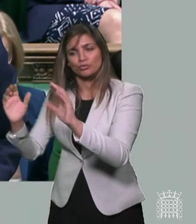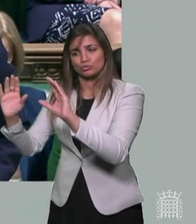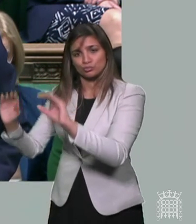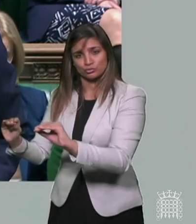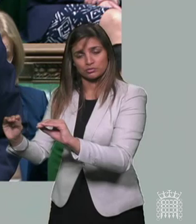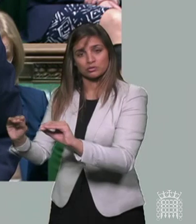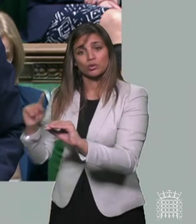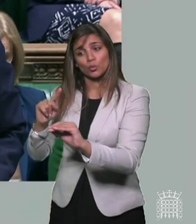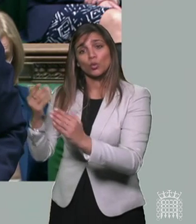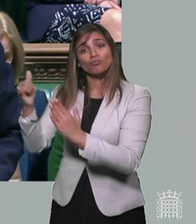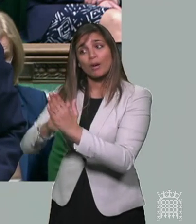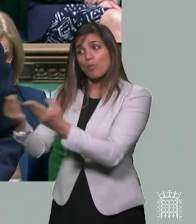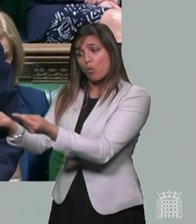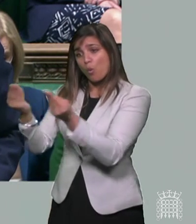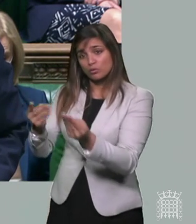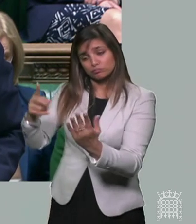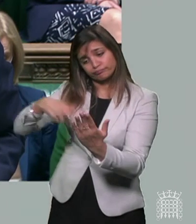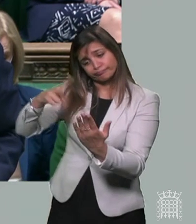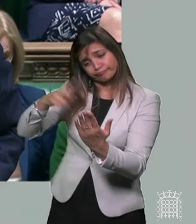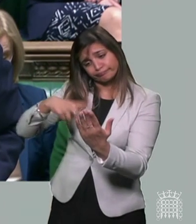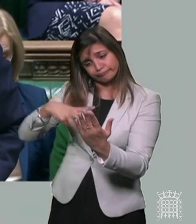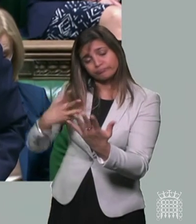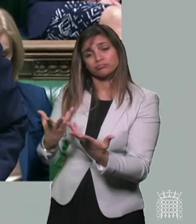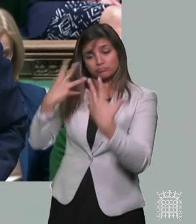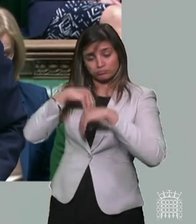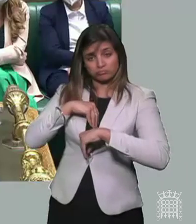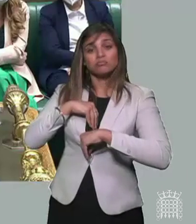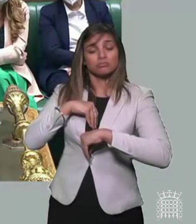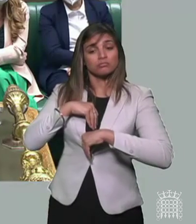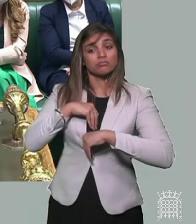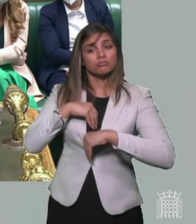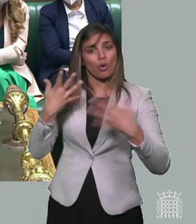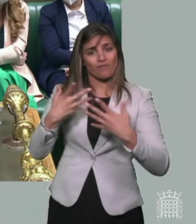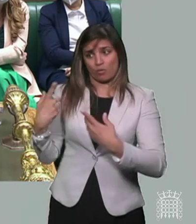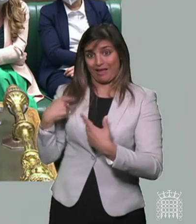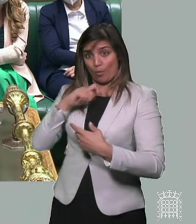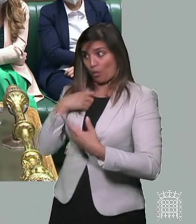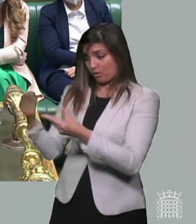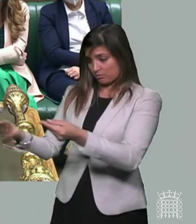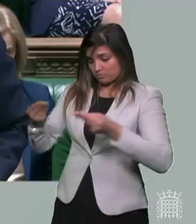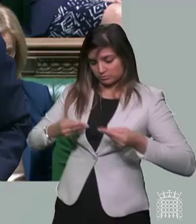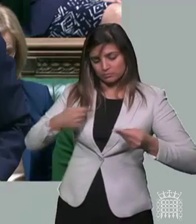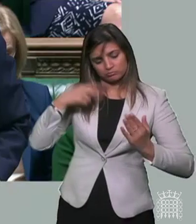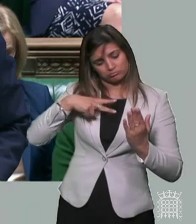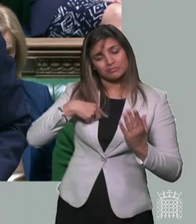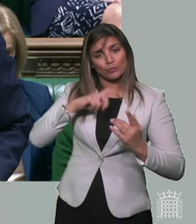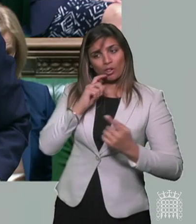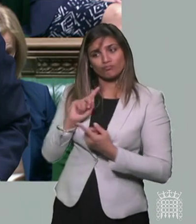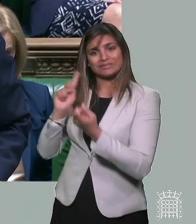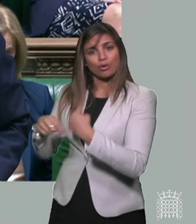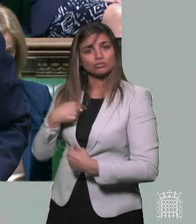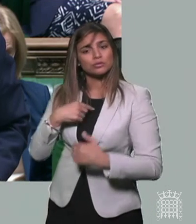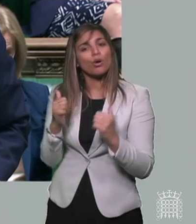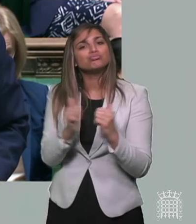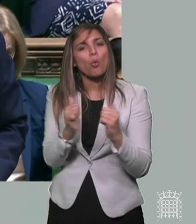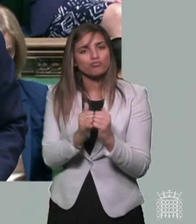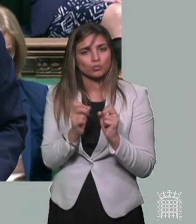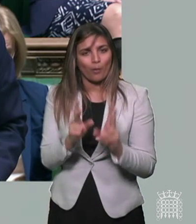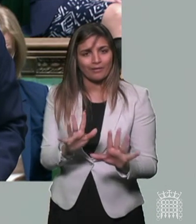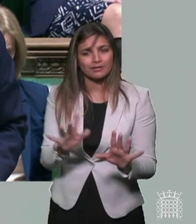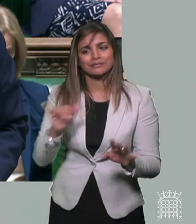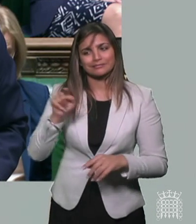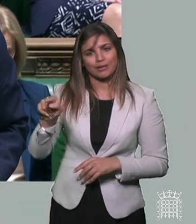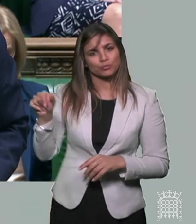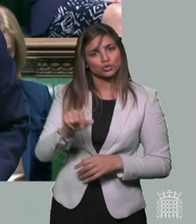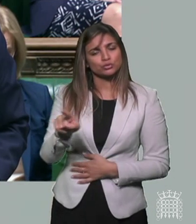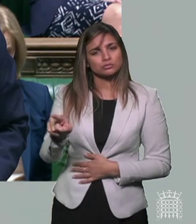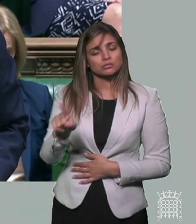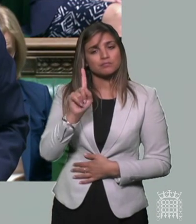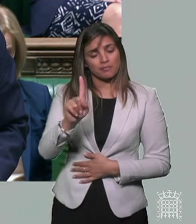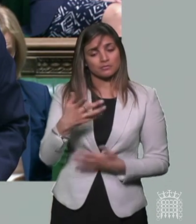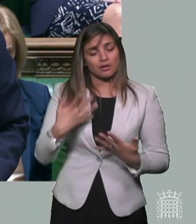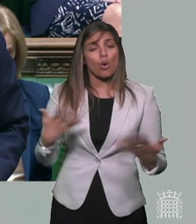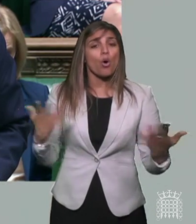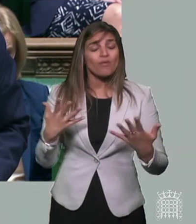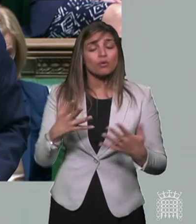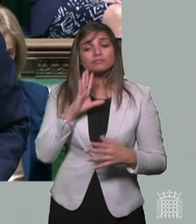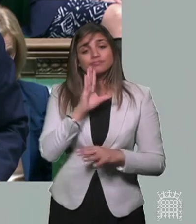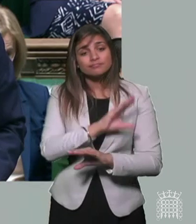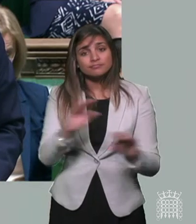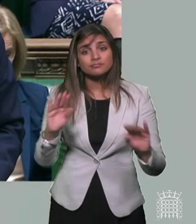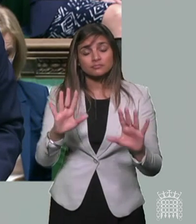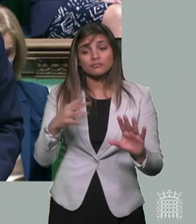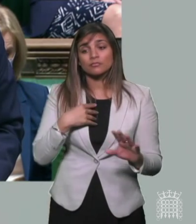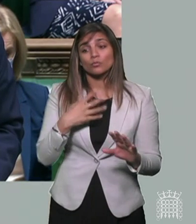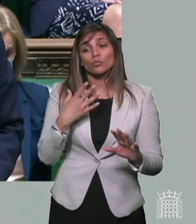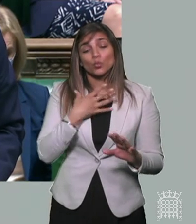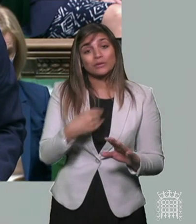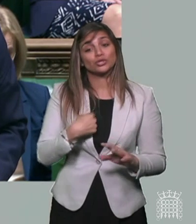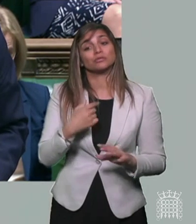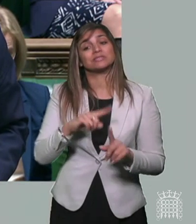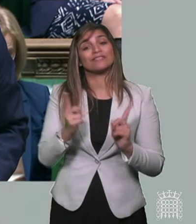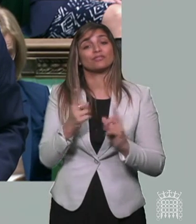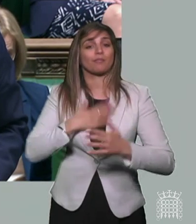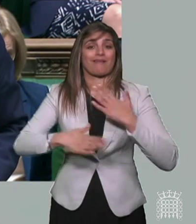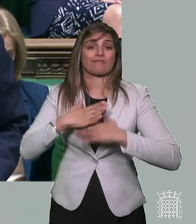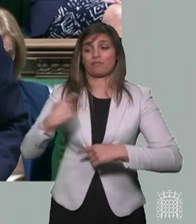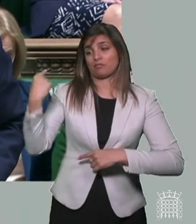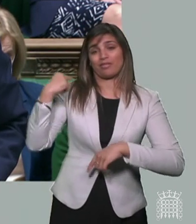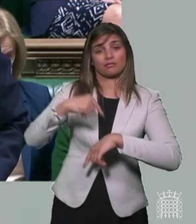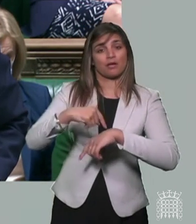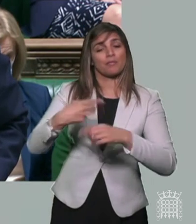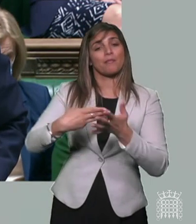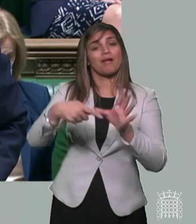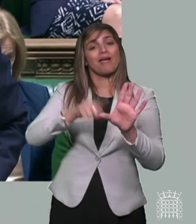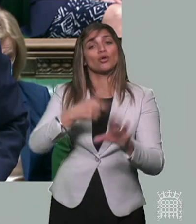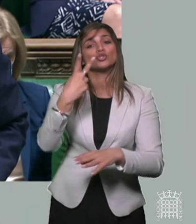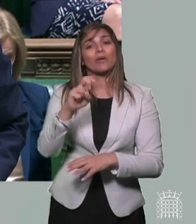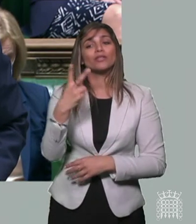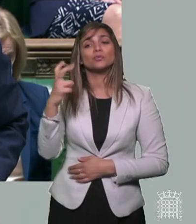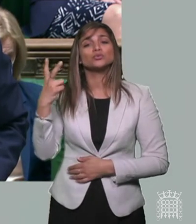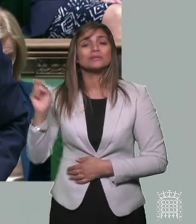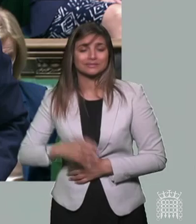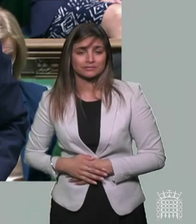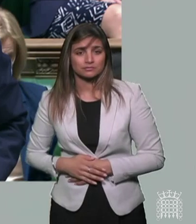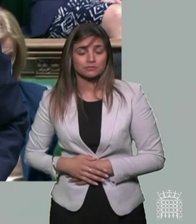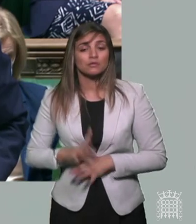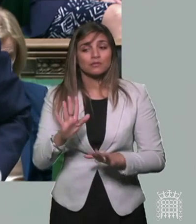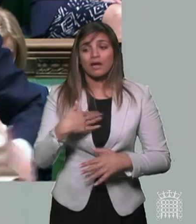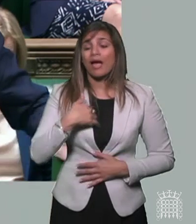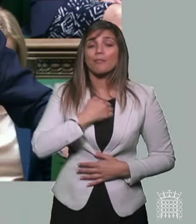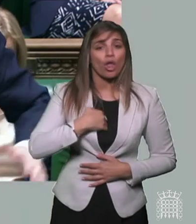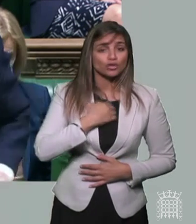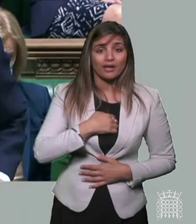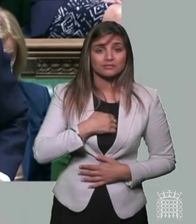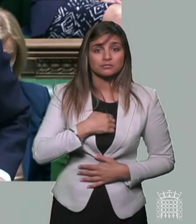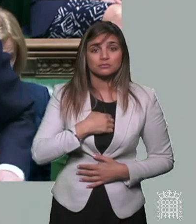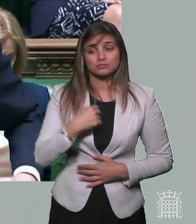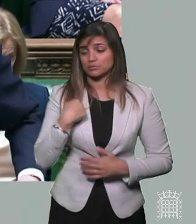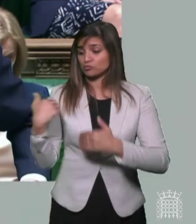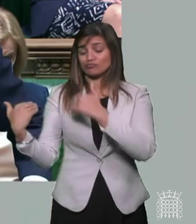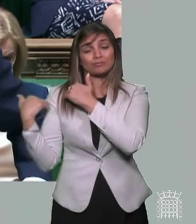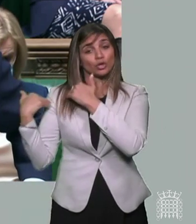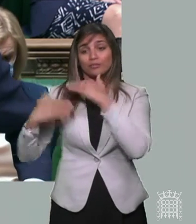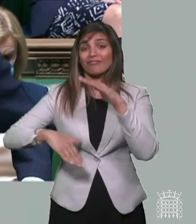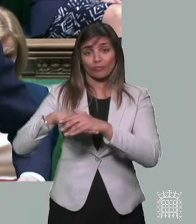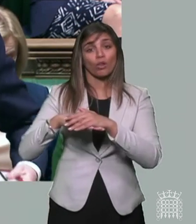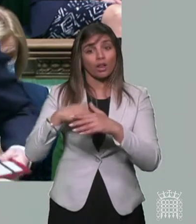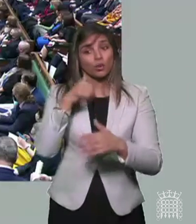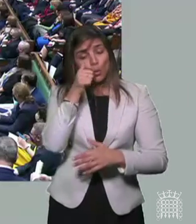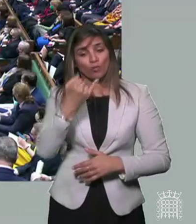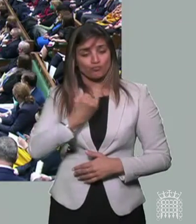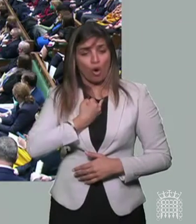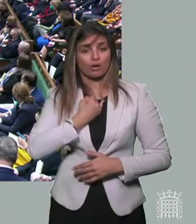He should study it for himself, and I will certainly respond as appropriate and I hope that he does, but in the meantime, yes, I certainly wish that things had happened differently on the evening of 20 May, and I apologise for all the misjudgments that have been made, for which I take full responsibility.